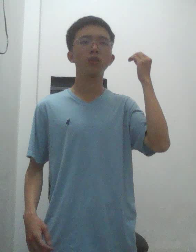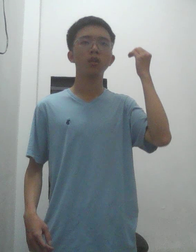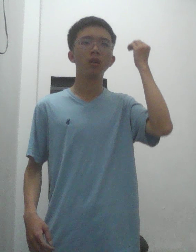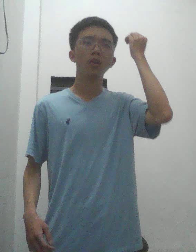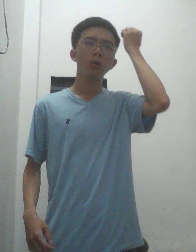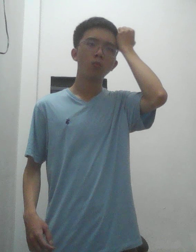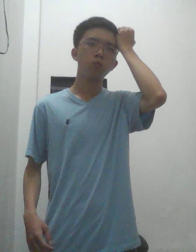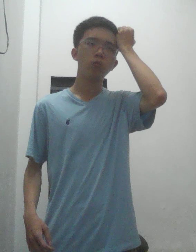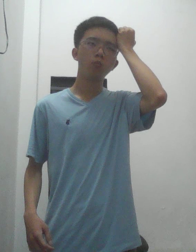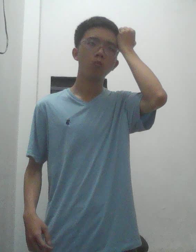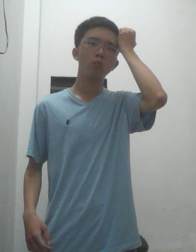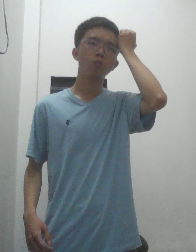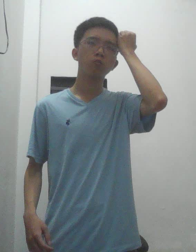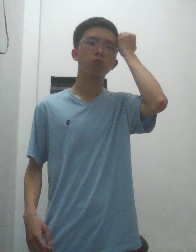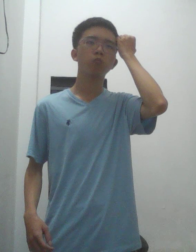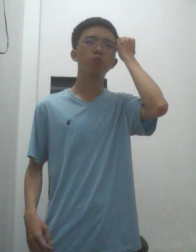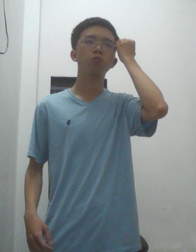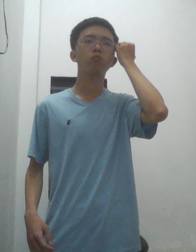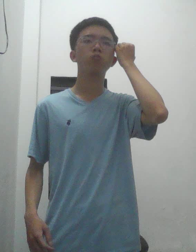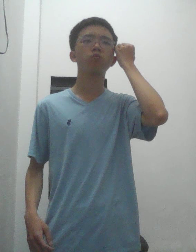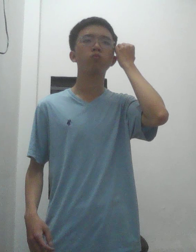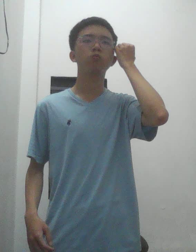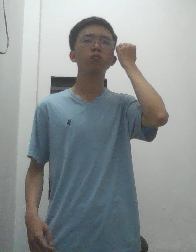oi troi